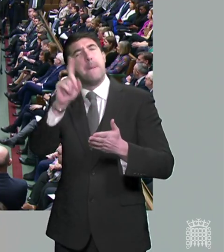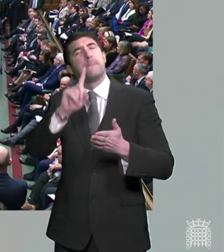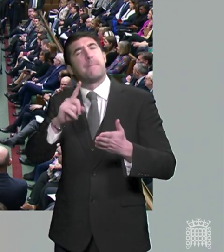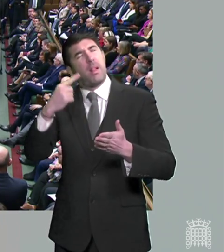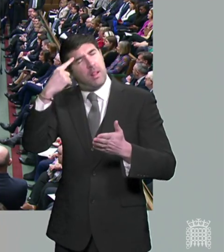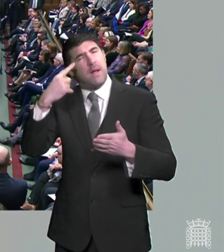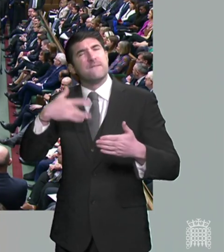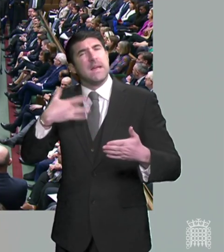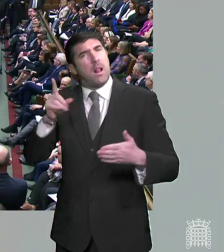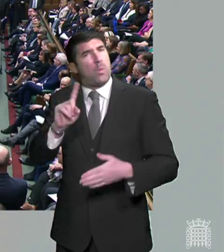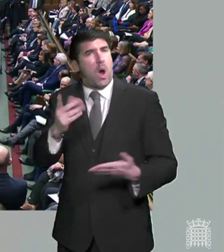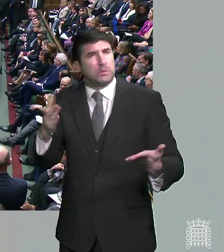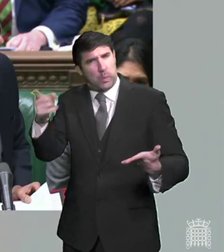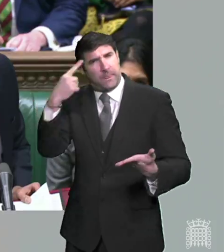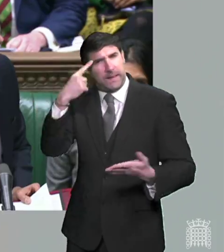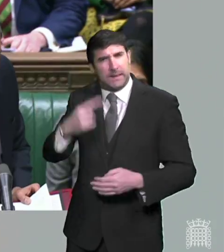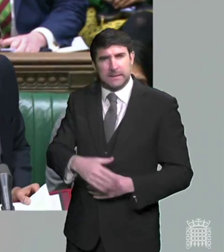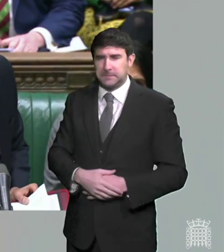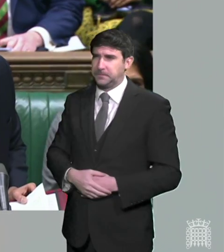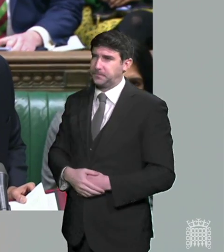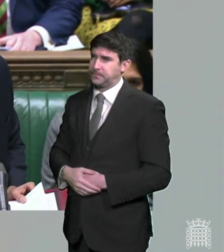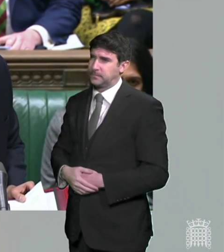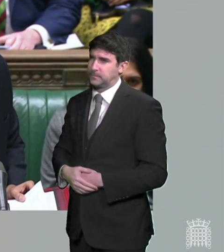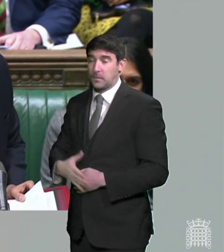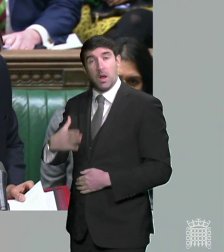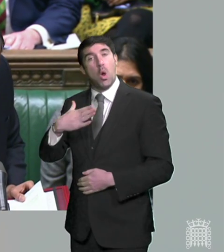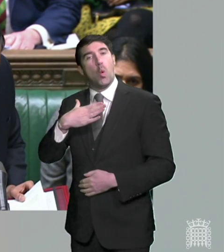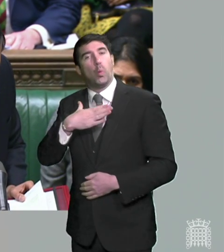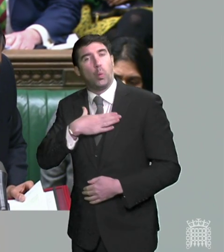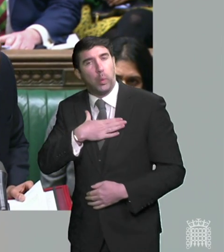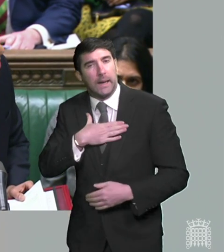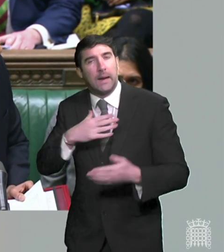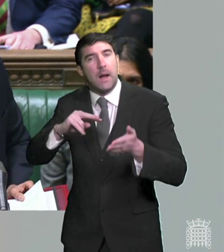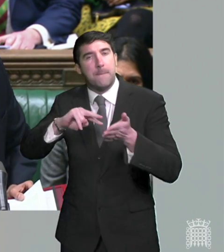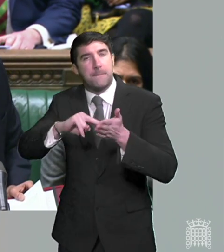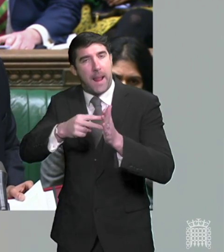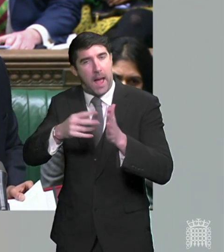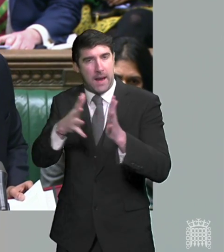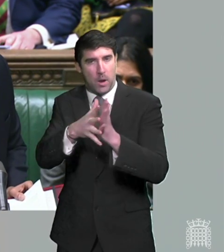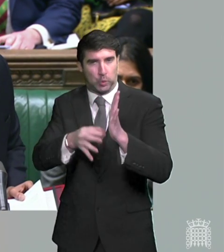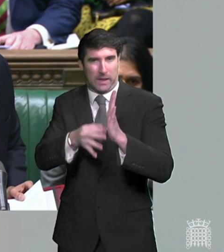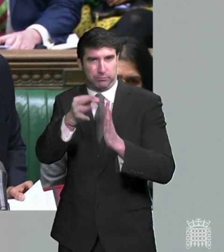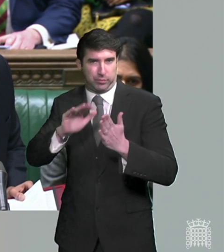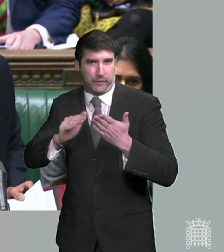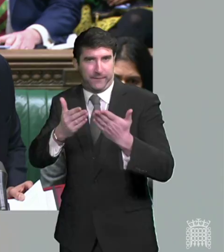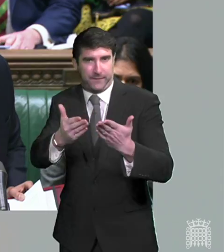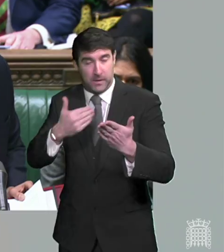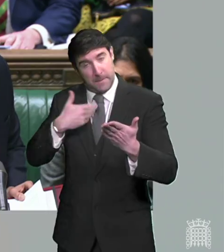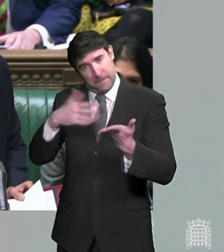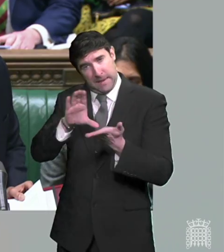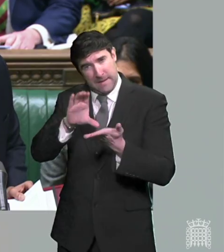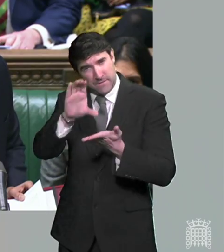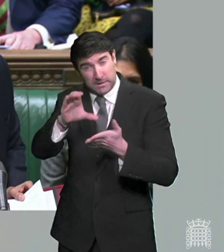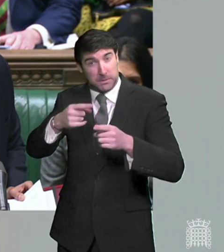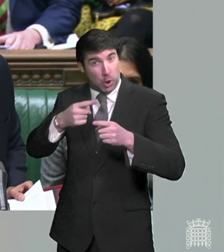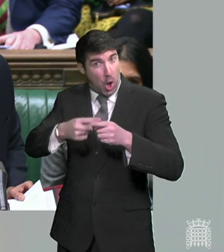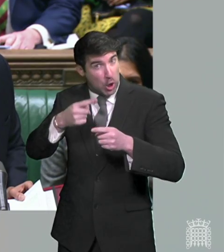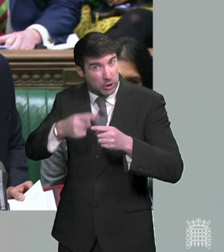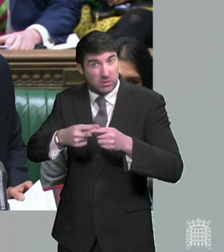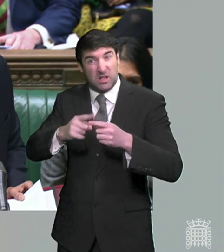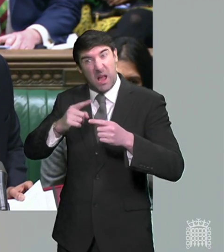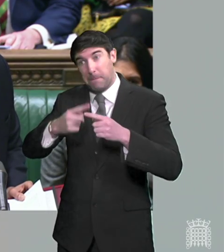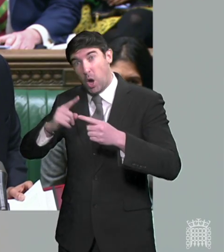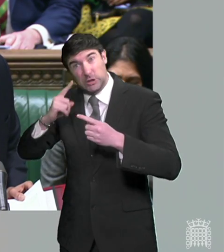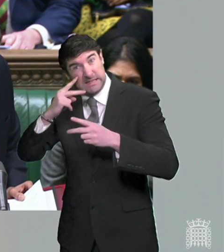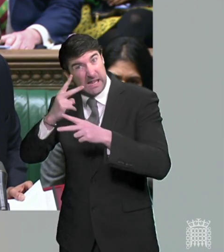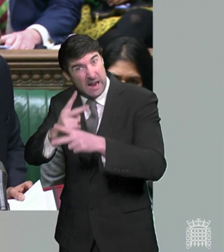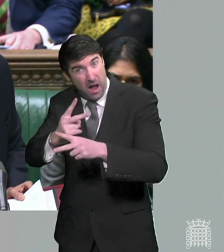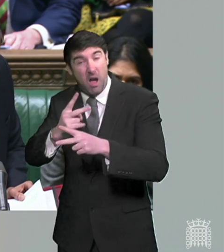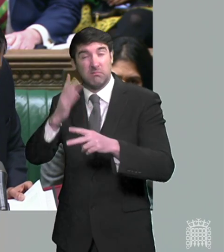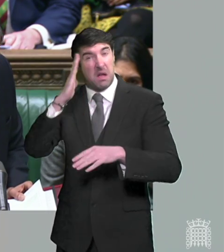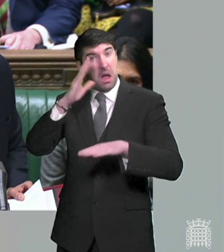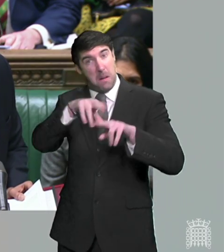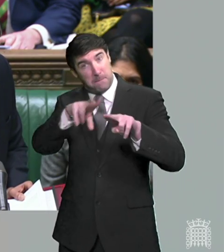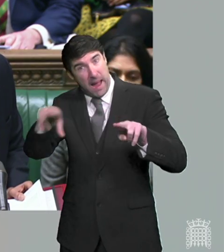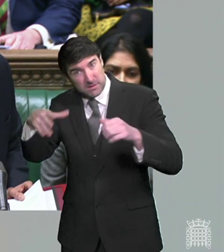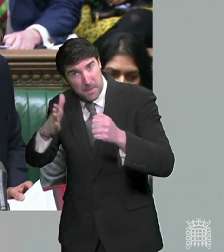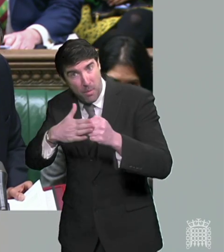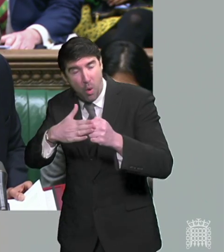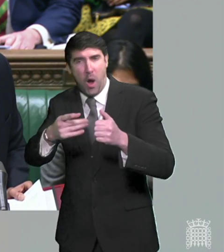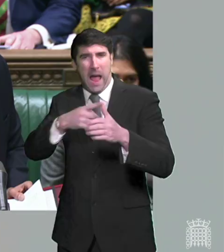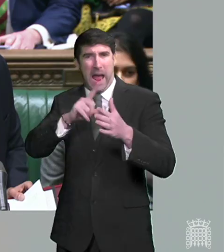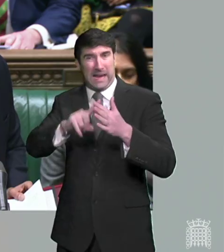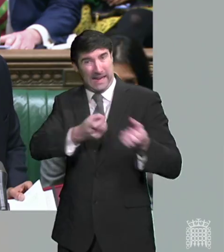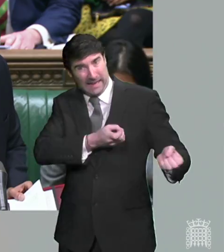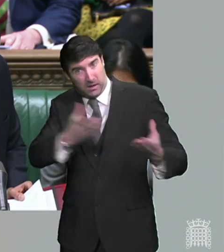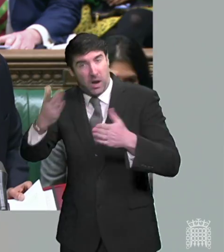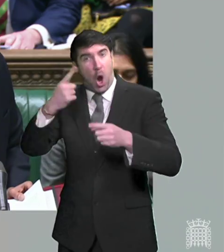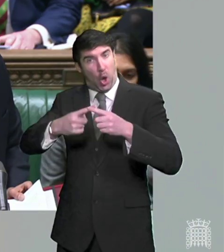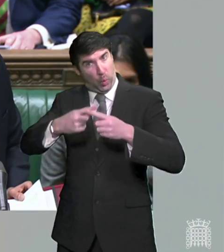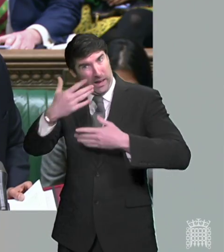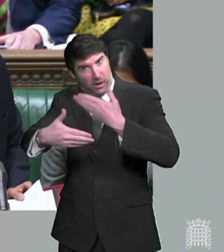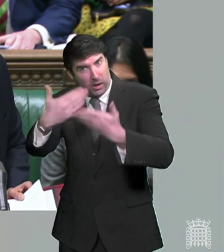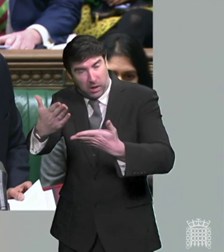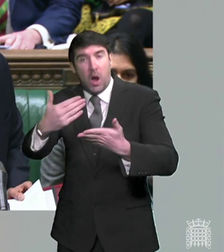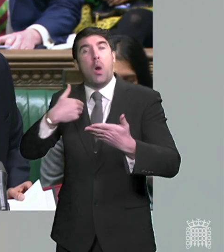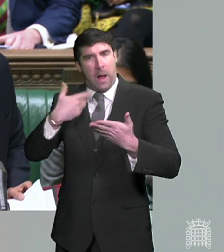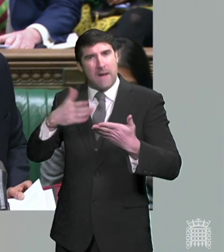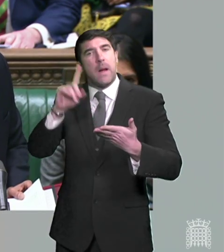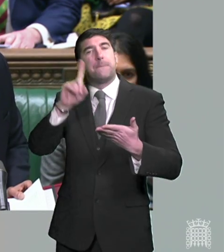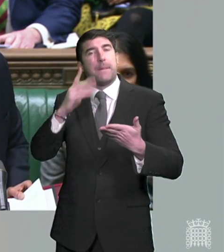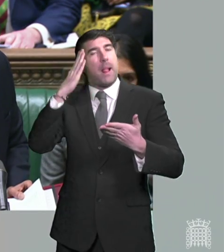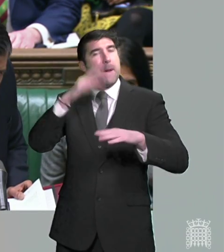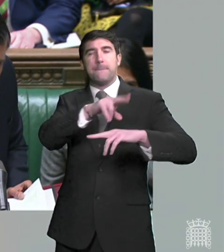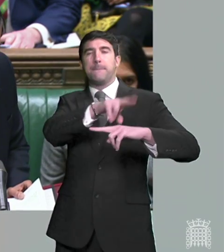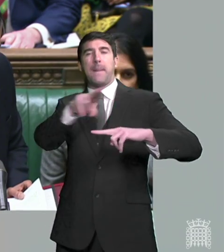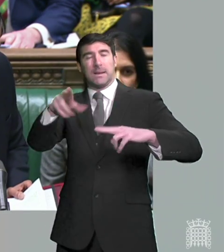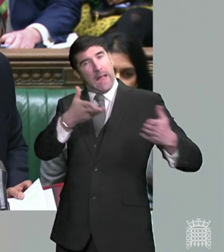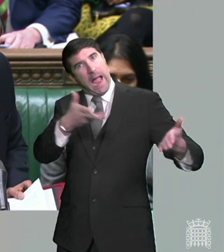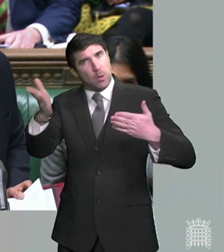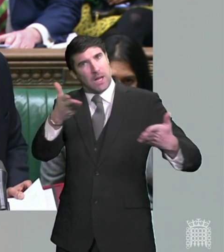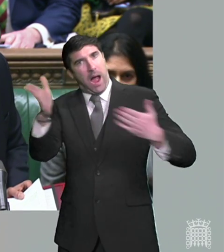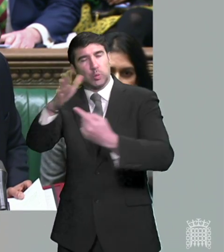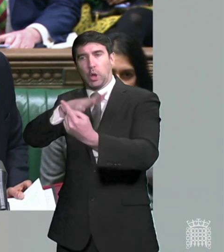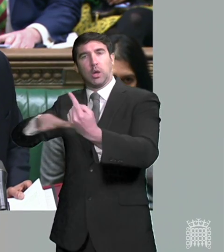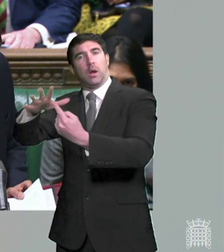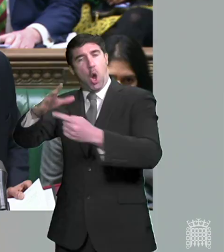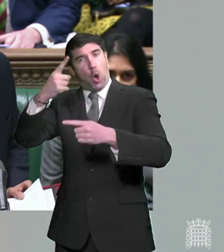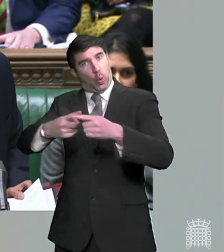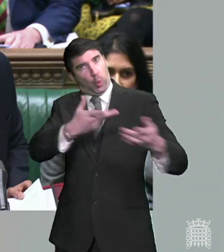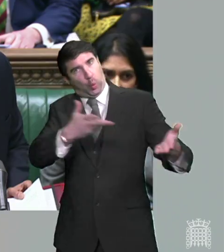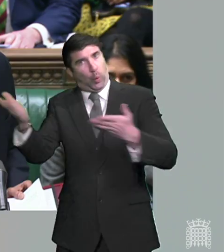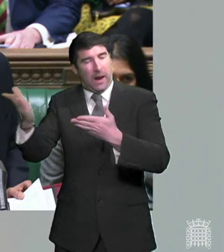The specific and practical things we are doing to improve ambulance times are clear: we are investing more in urgent and emergency care to create more bed capacity; we are ensuring that the flow of patients through emergency care is faster than it ever has been; we are discharging people at a record rate out of hospitals, to ease